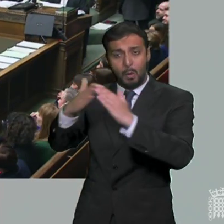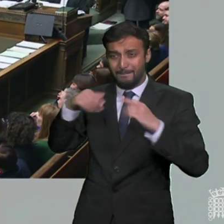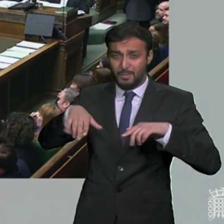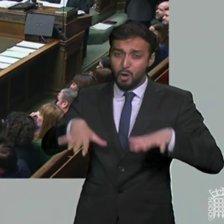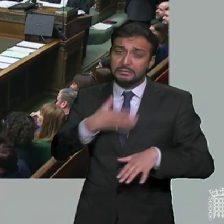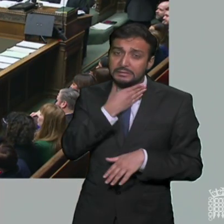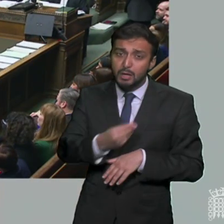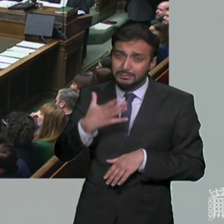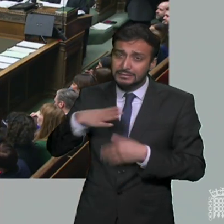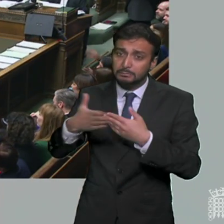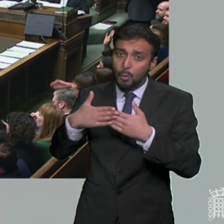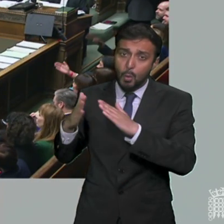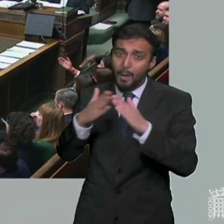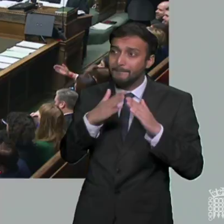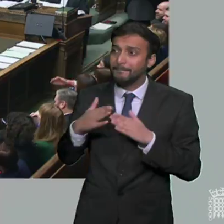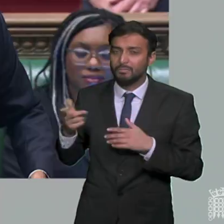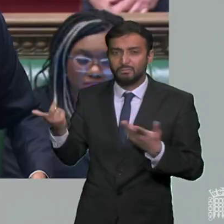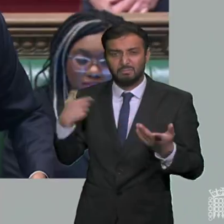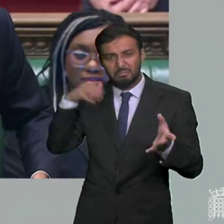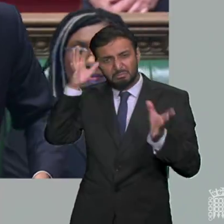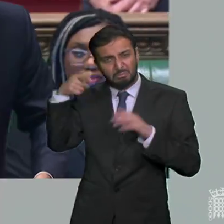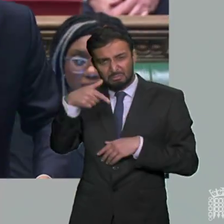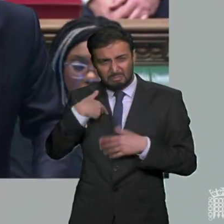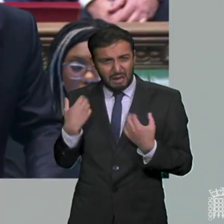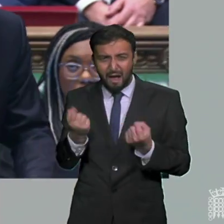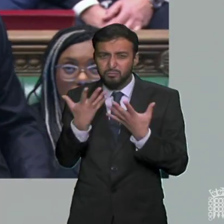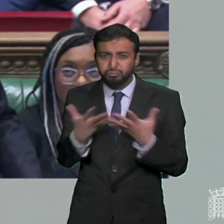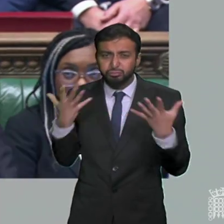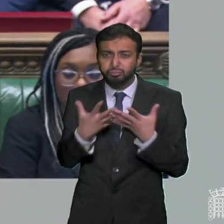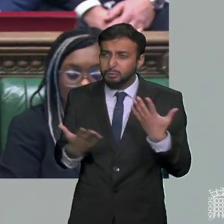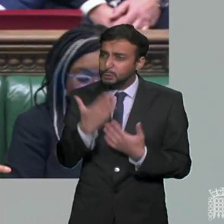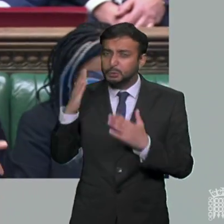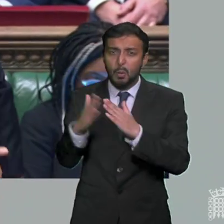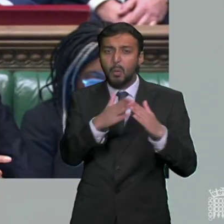We are delivering record numbers of new homes under this Government. That is what we are doing.